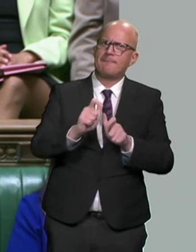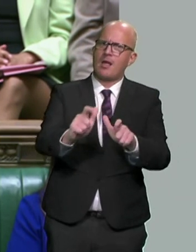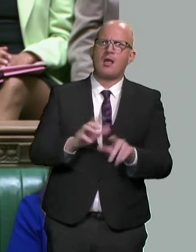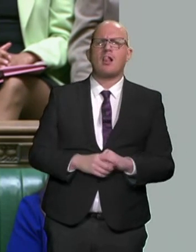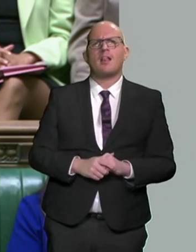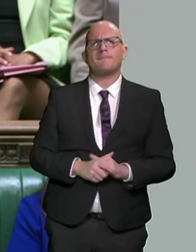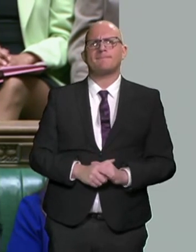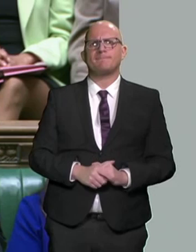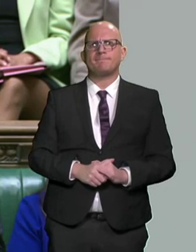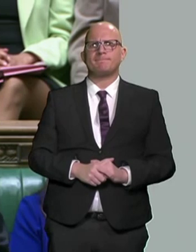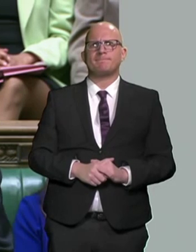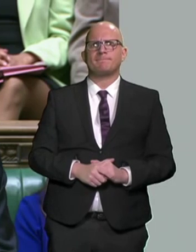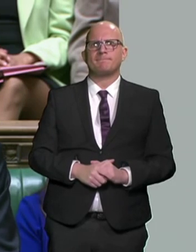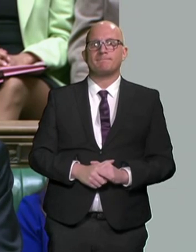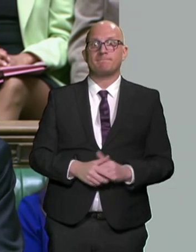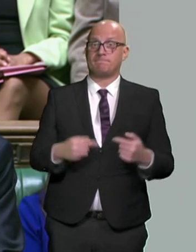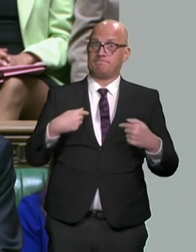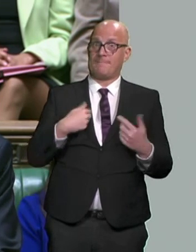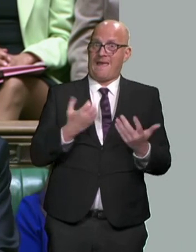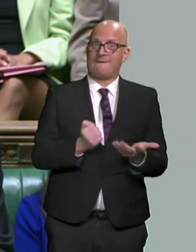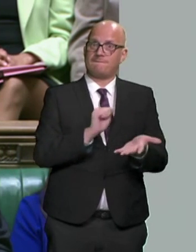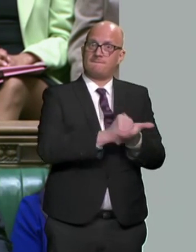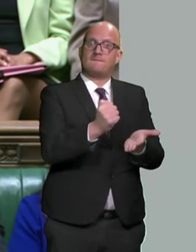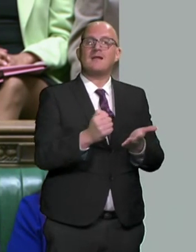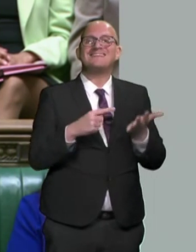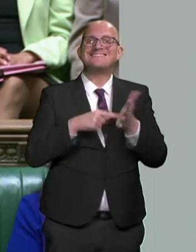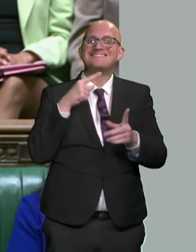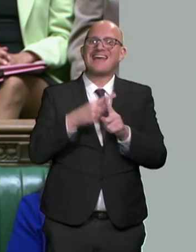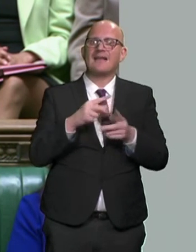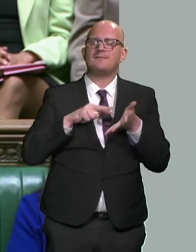Today, I am publishing a tax plan.